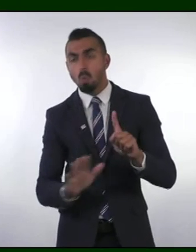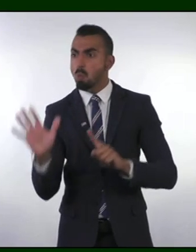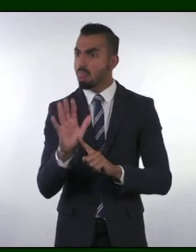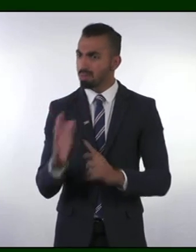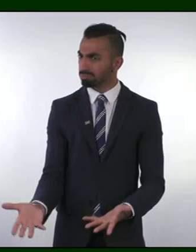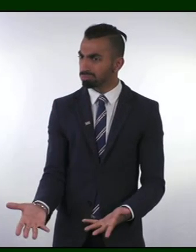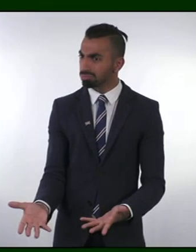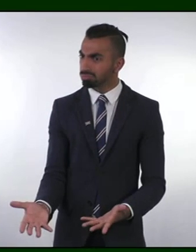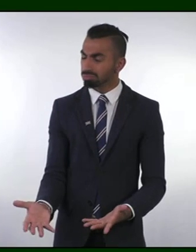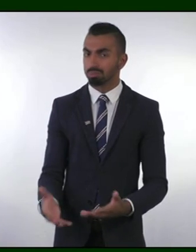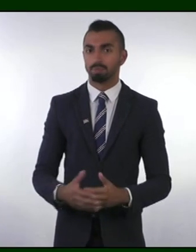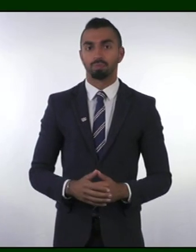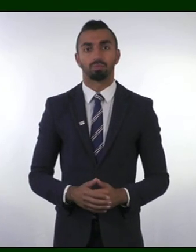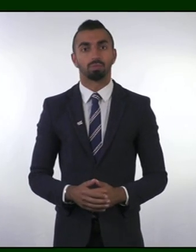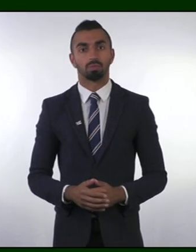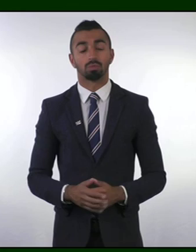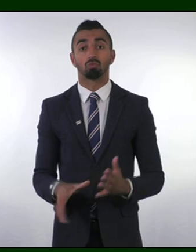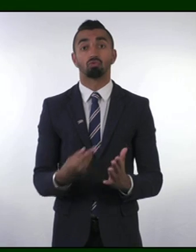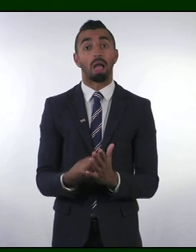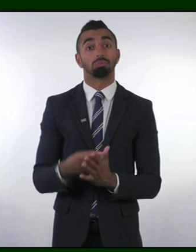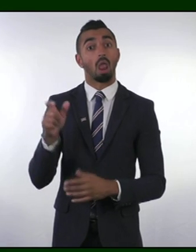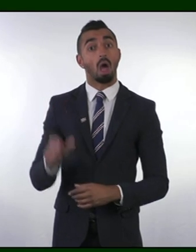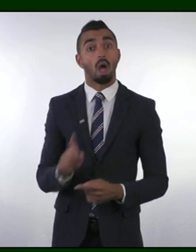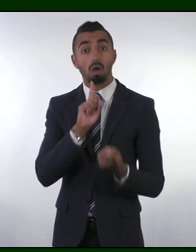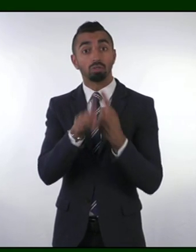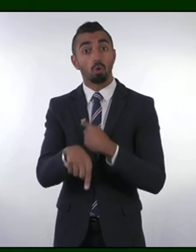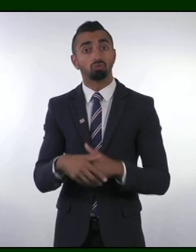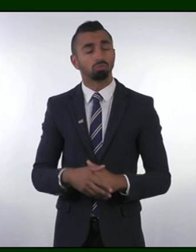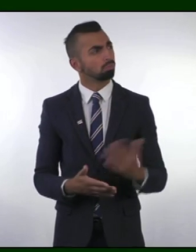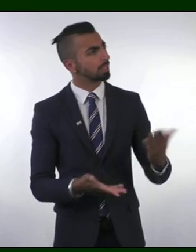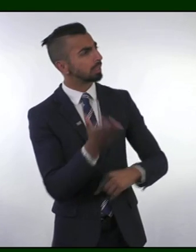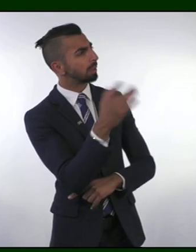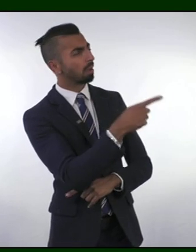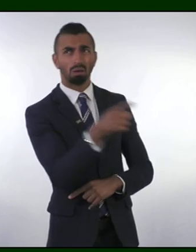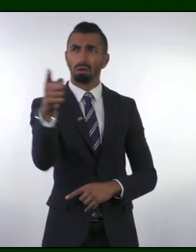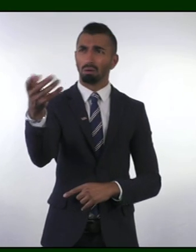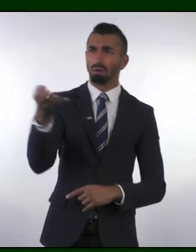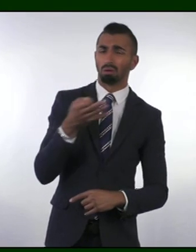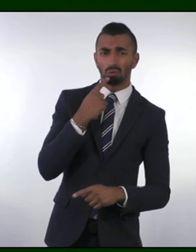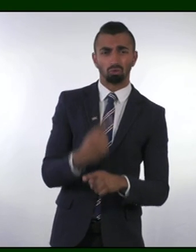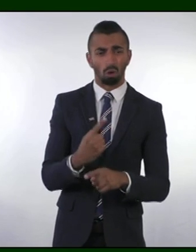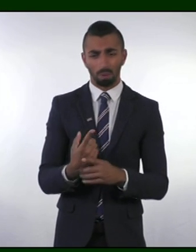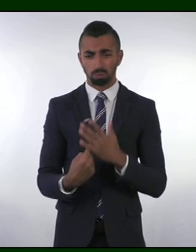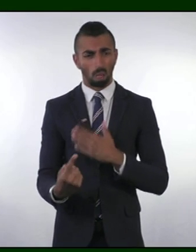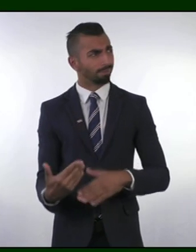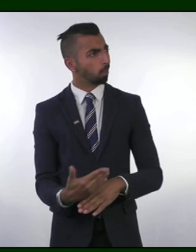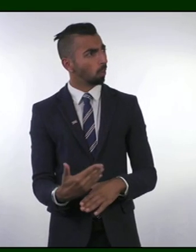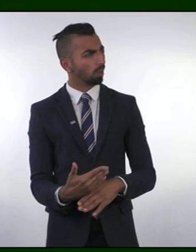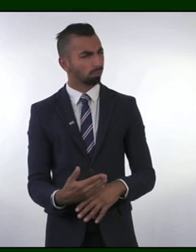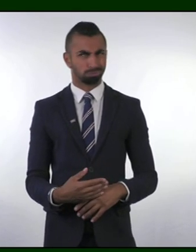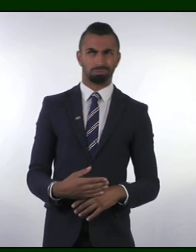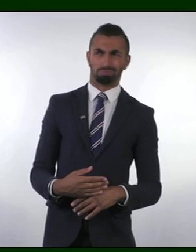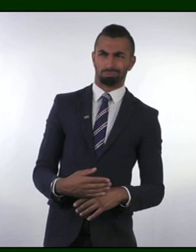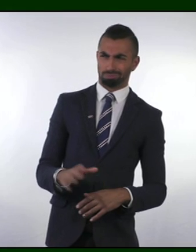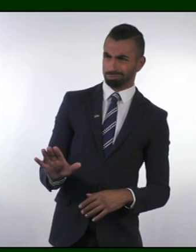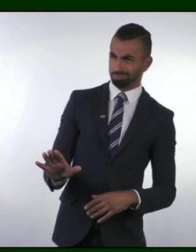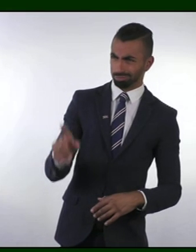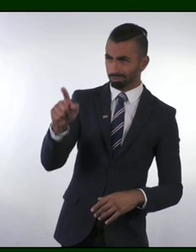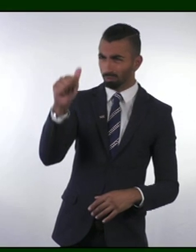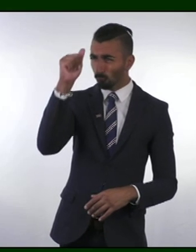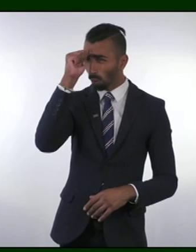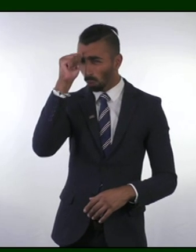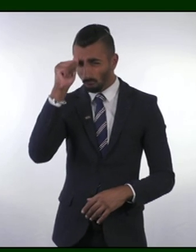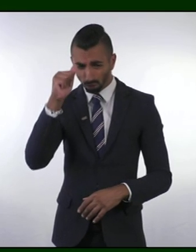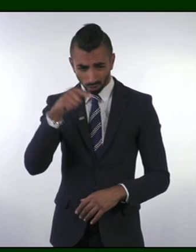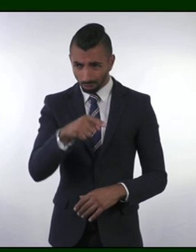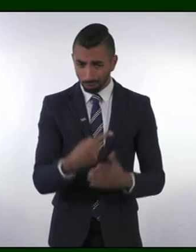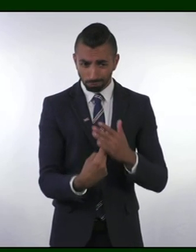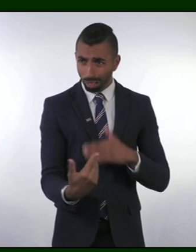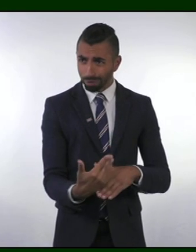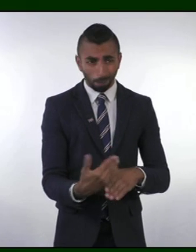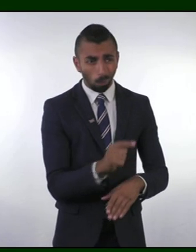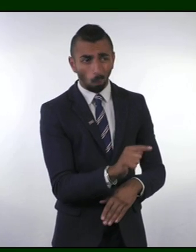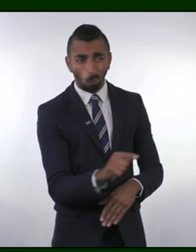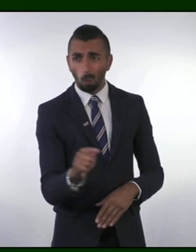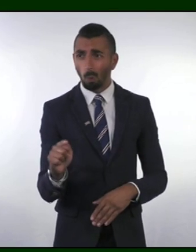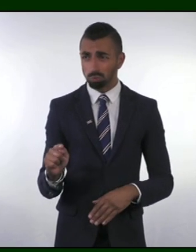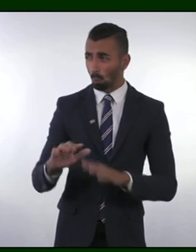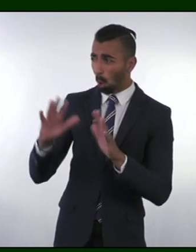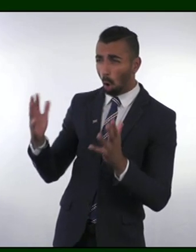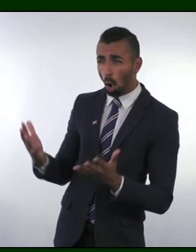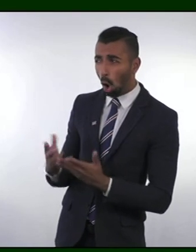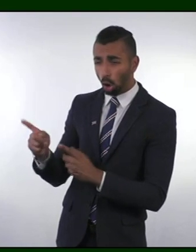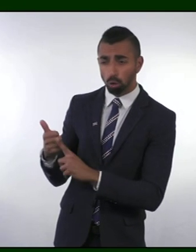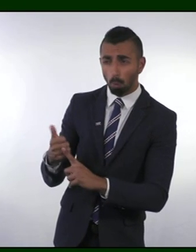The right honourable Gentleman asked about the self-employed; he will know that our self-employment scheme is without doubt one of the most comprehensive and generous—if not the most comprehensive and generous —anywhere in the world.